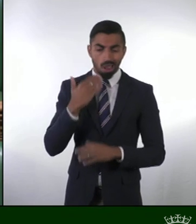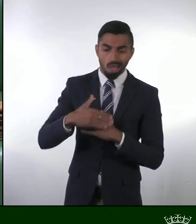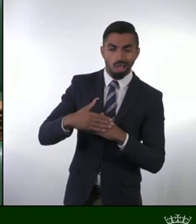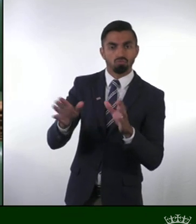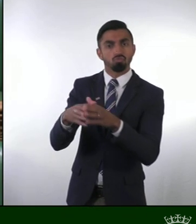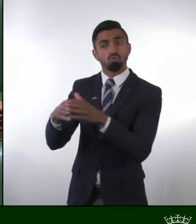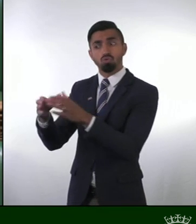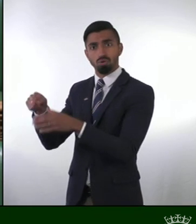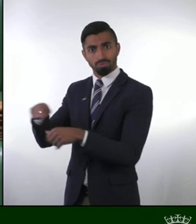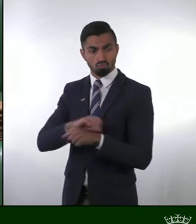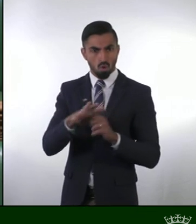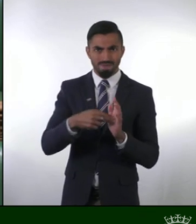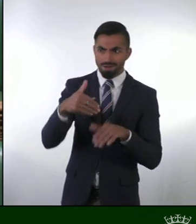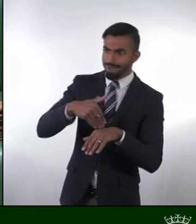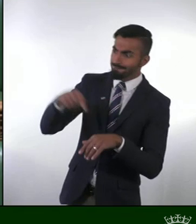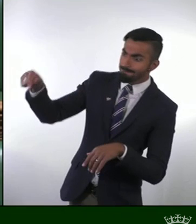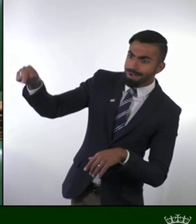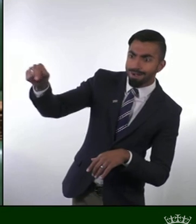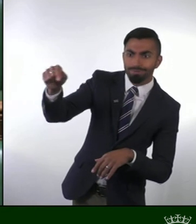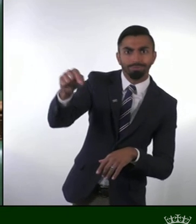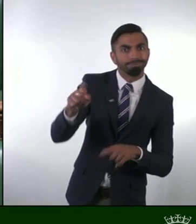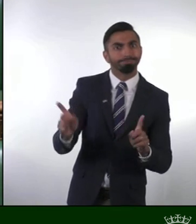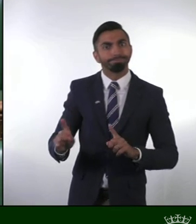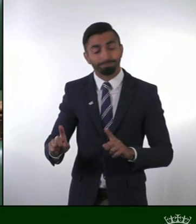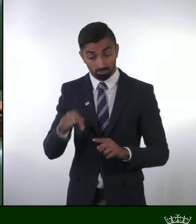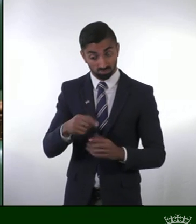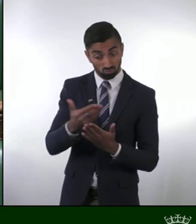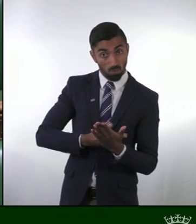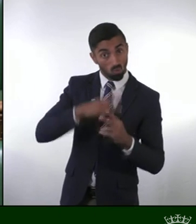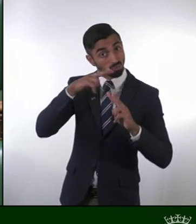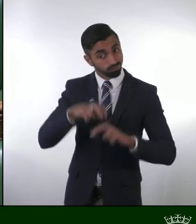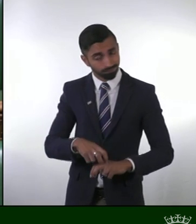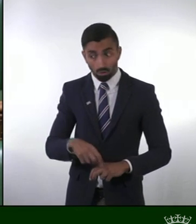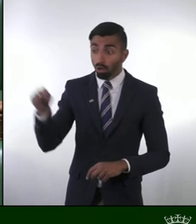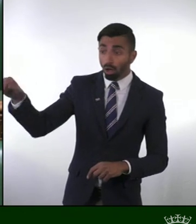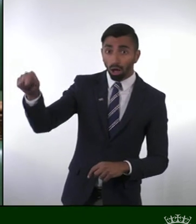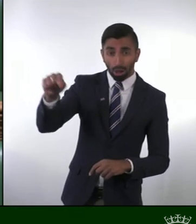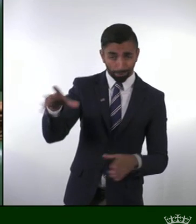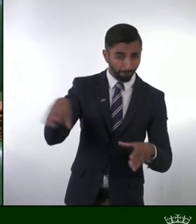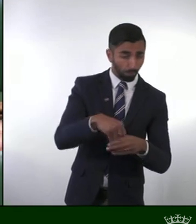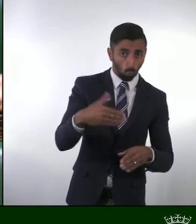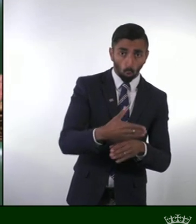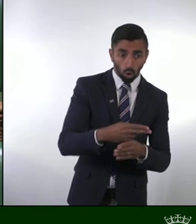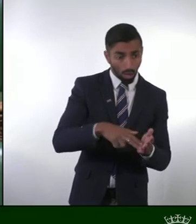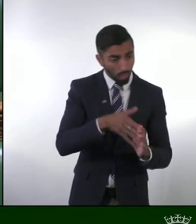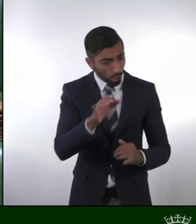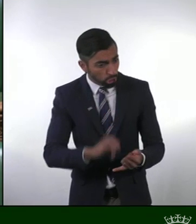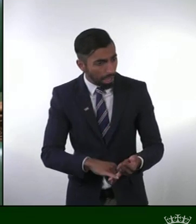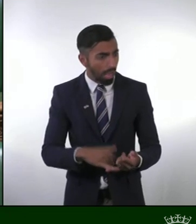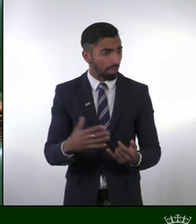We should be in no doubt that they have been at the forefront of the struggle against coronavirus, whether that is in the NHS or in public transport.